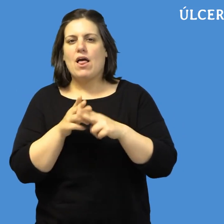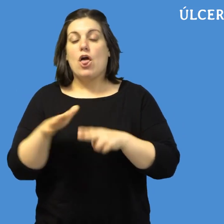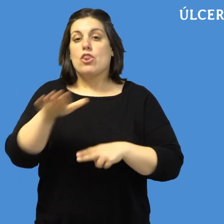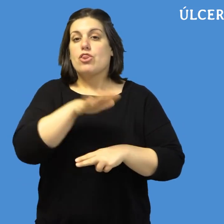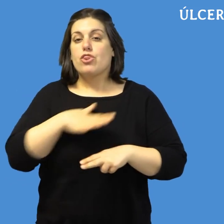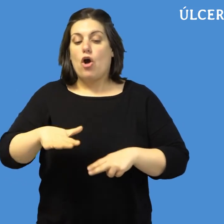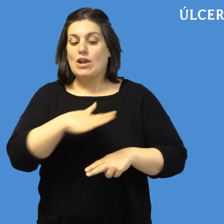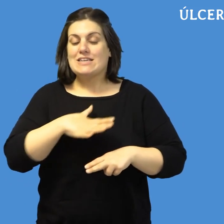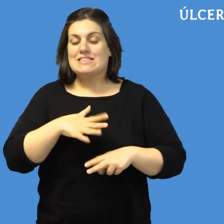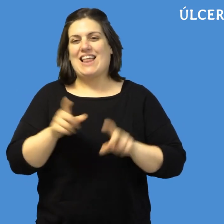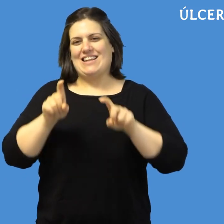dónde